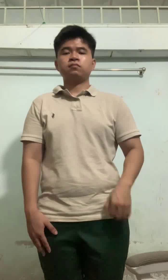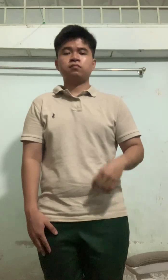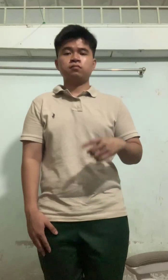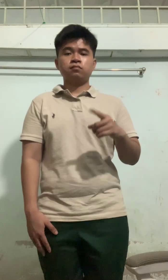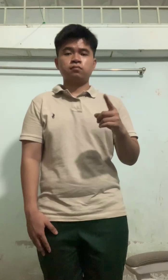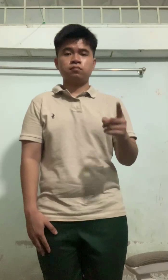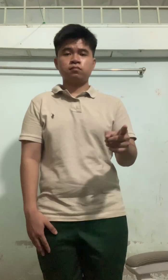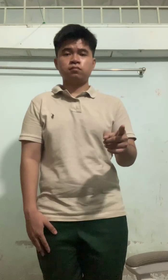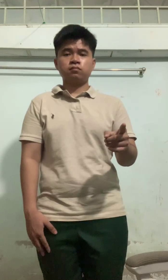ban